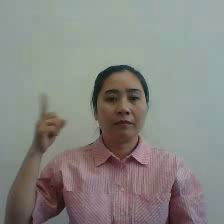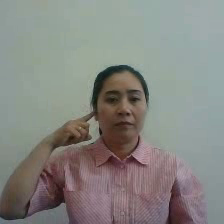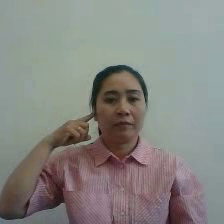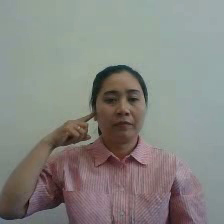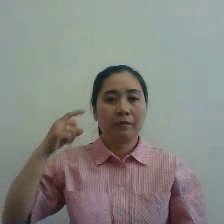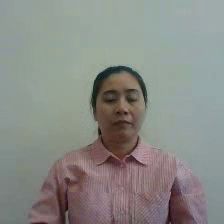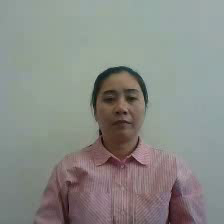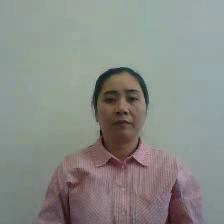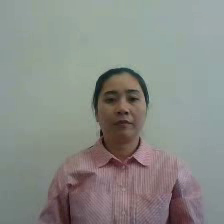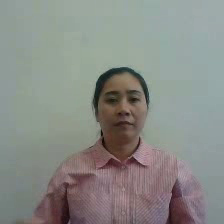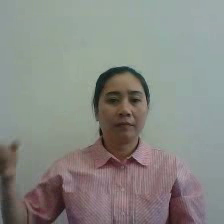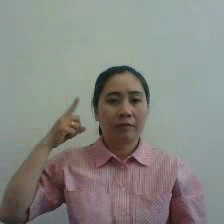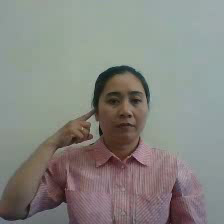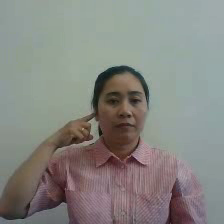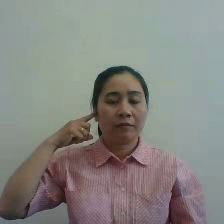Nghe